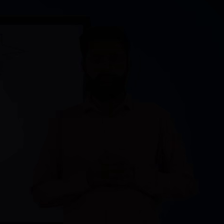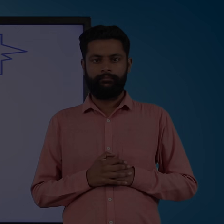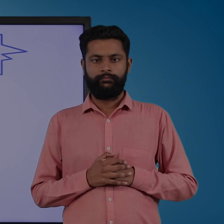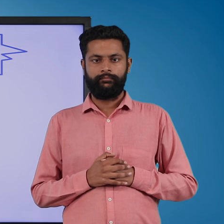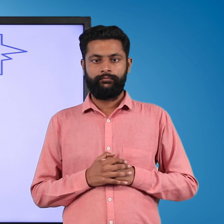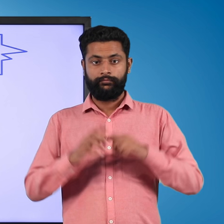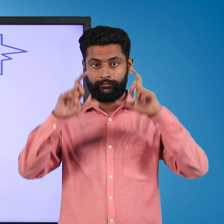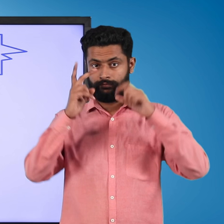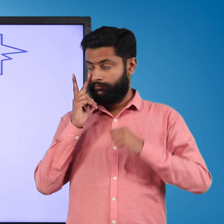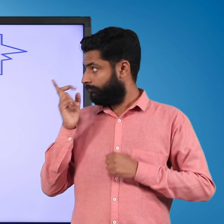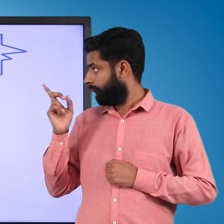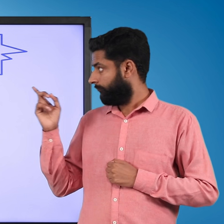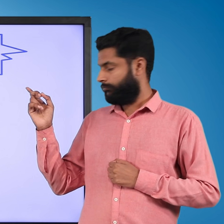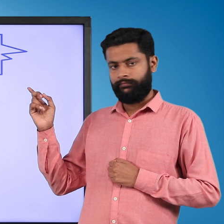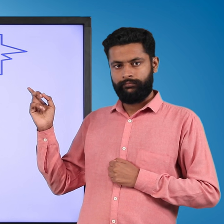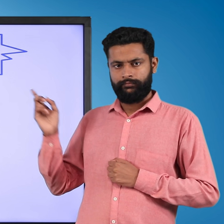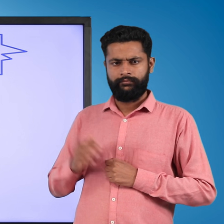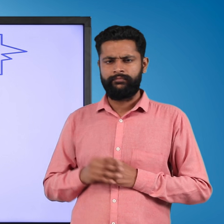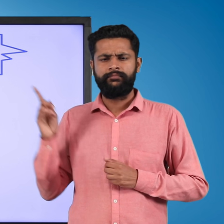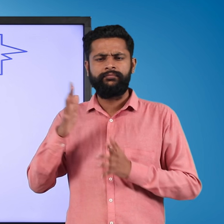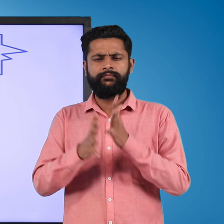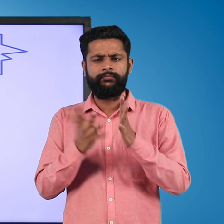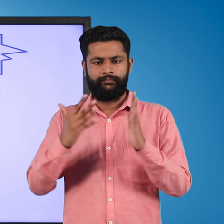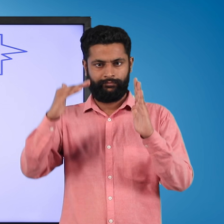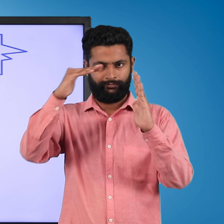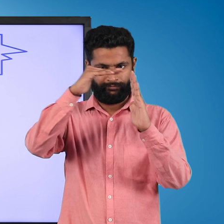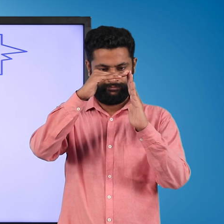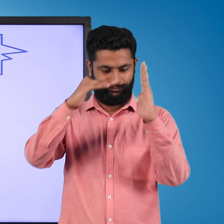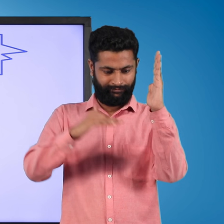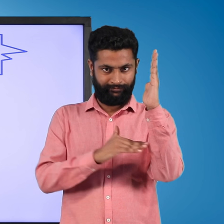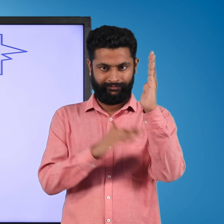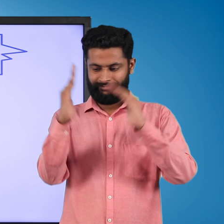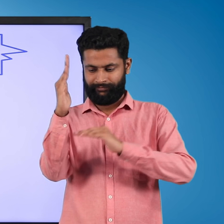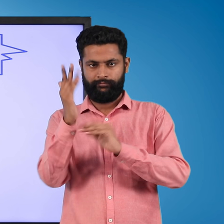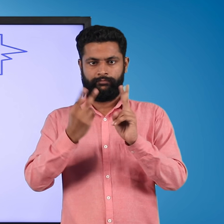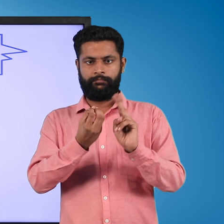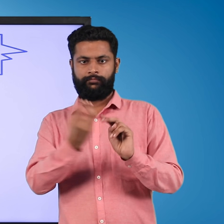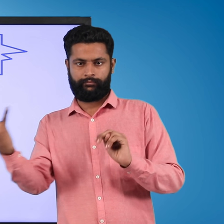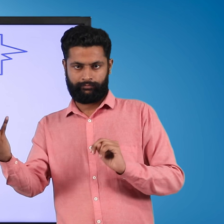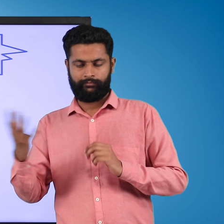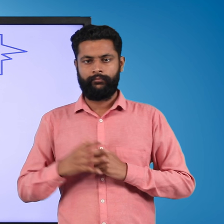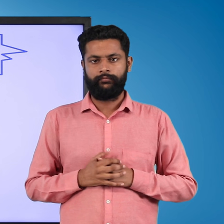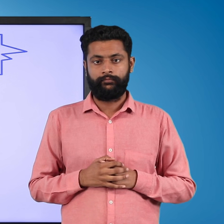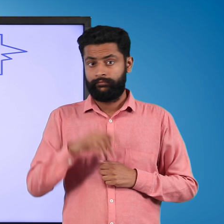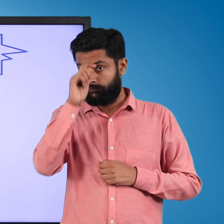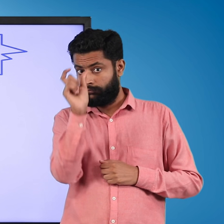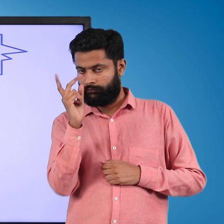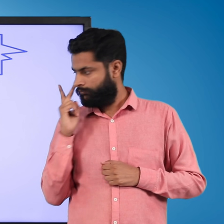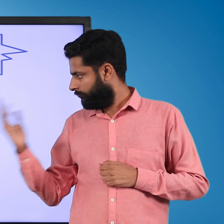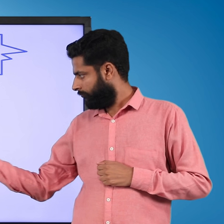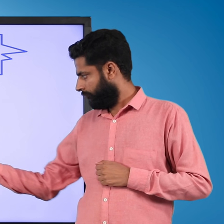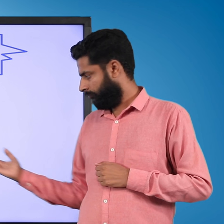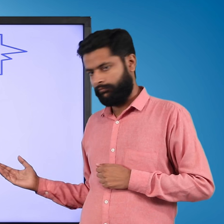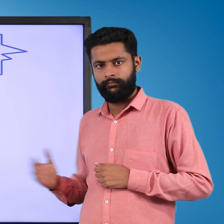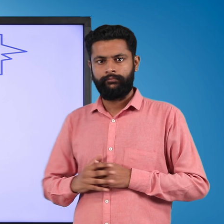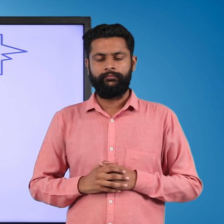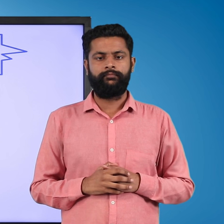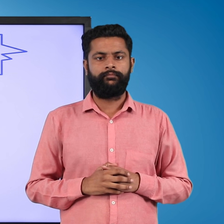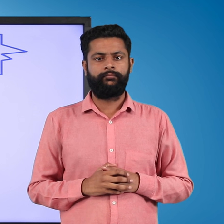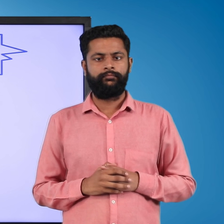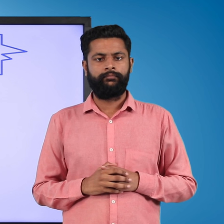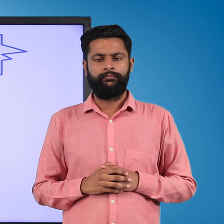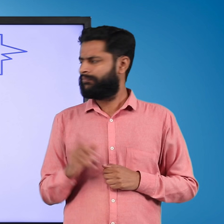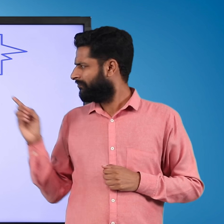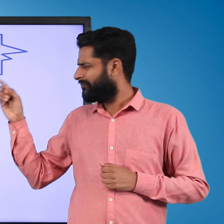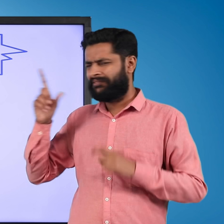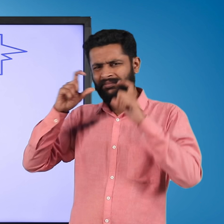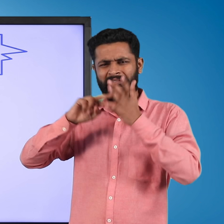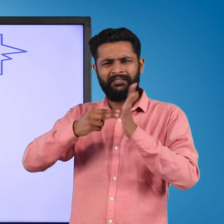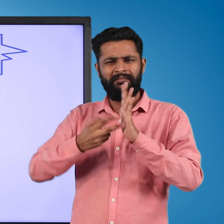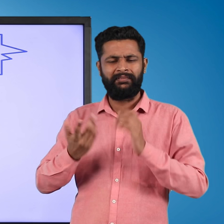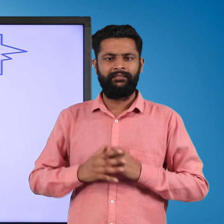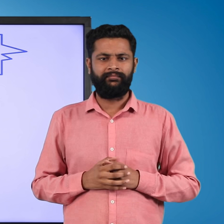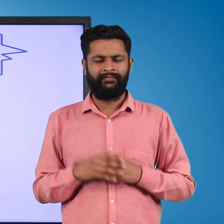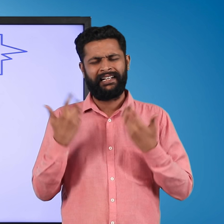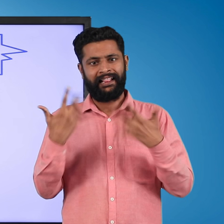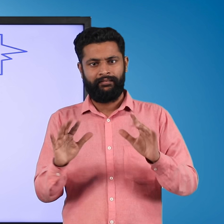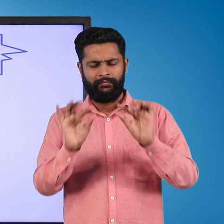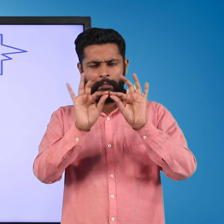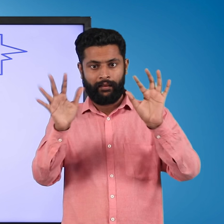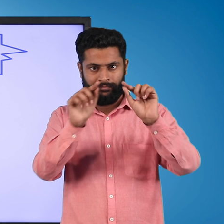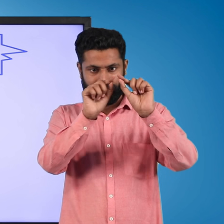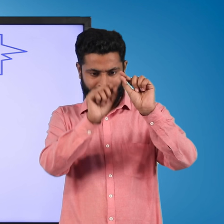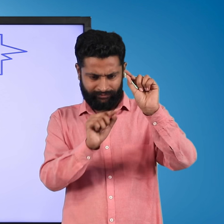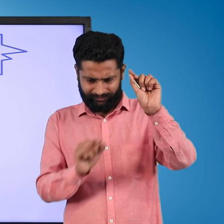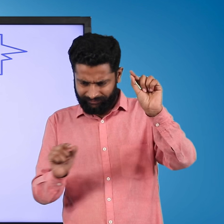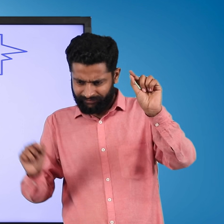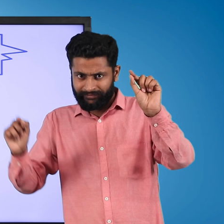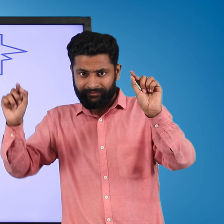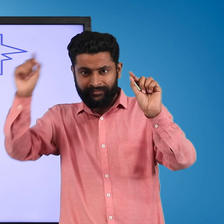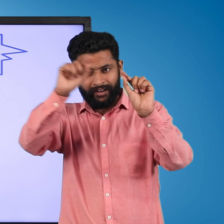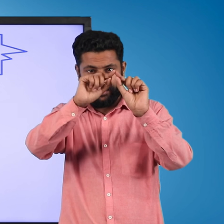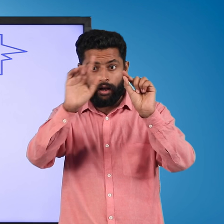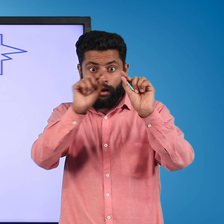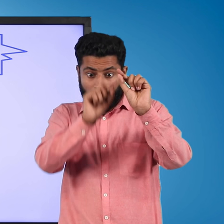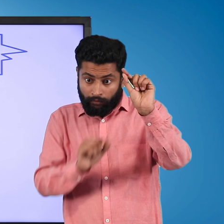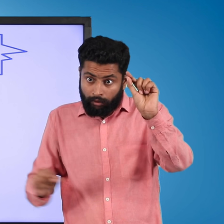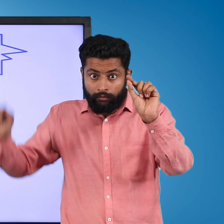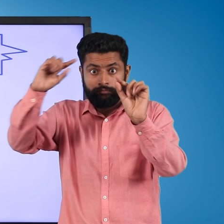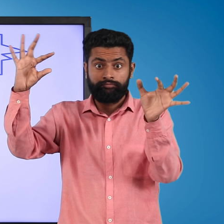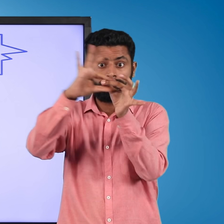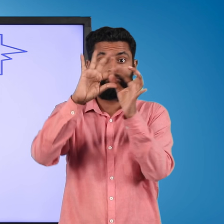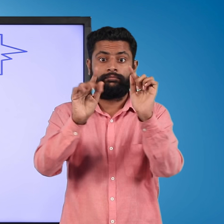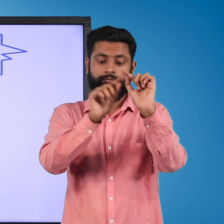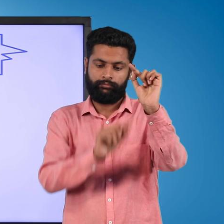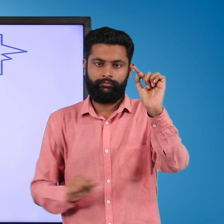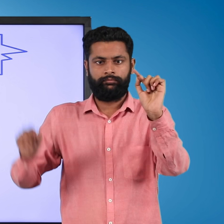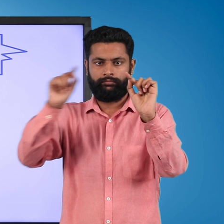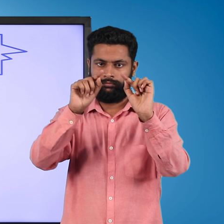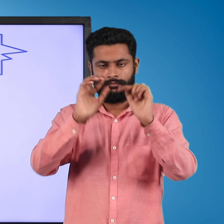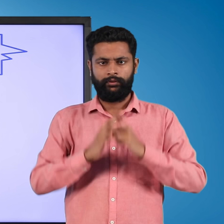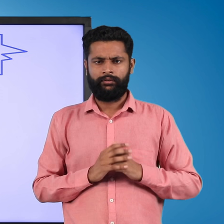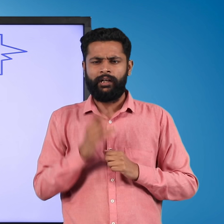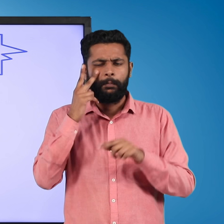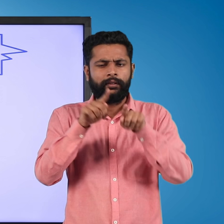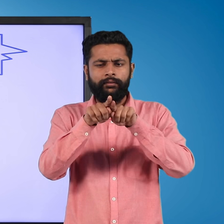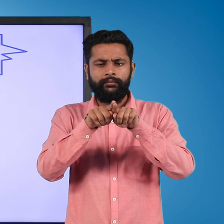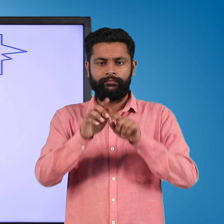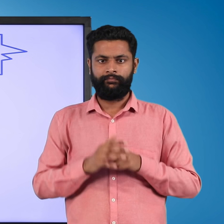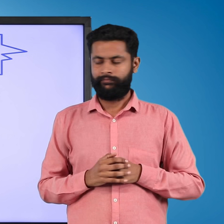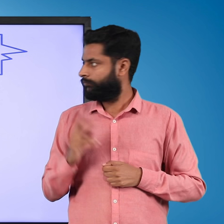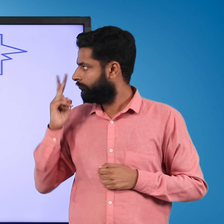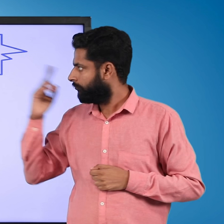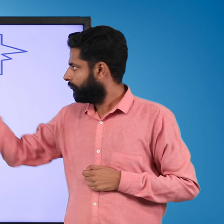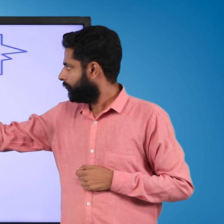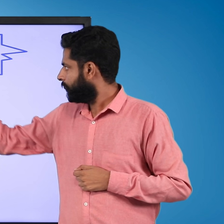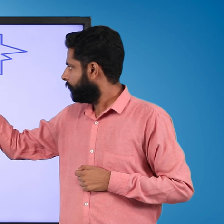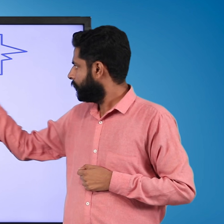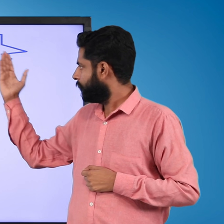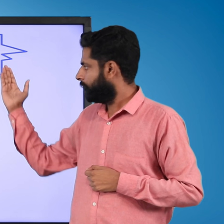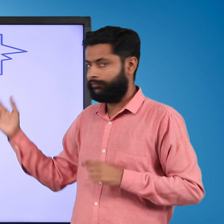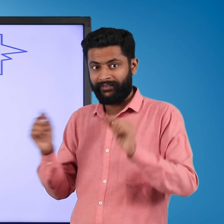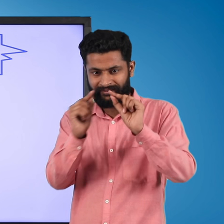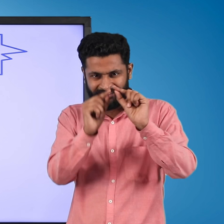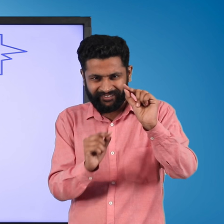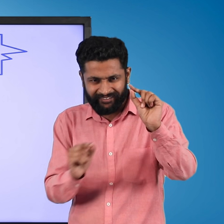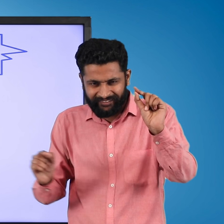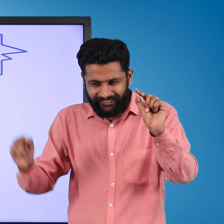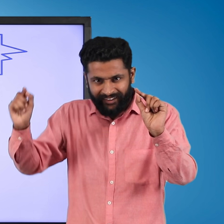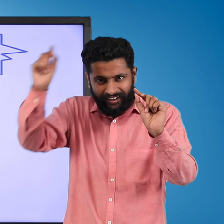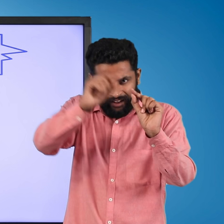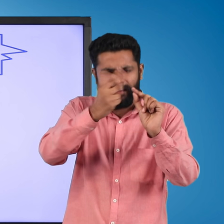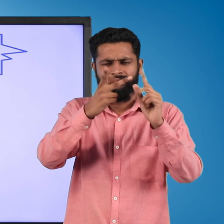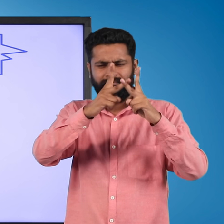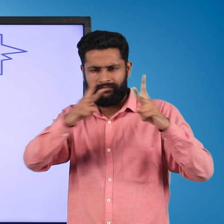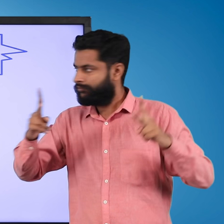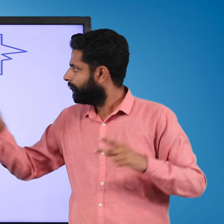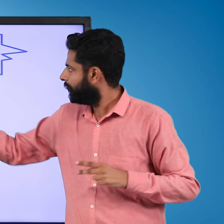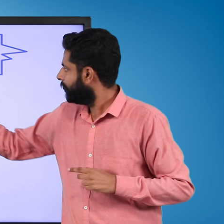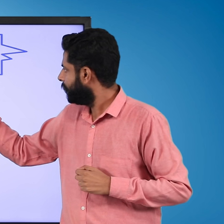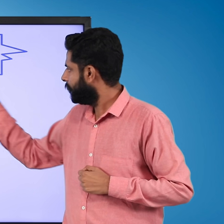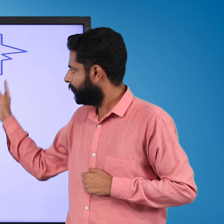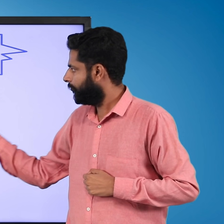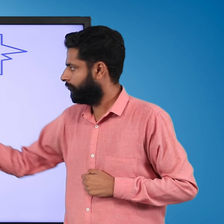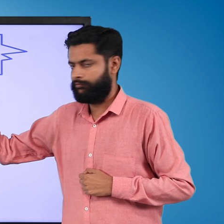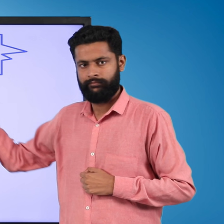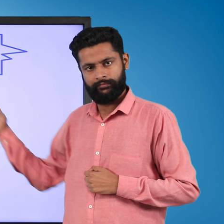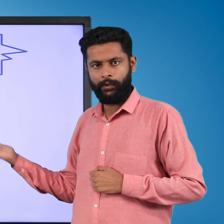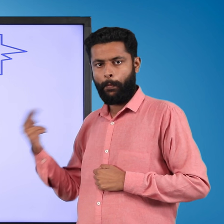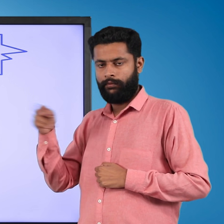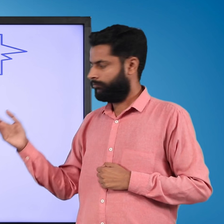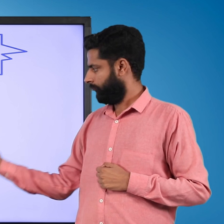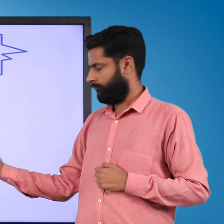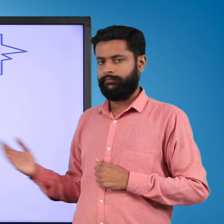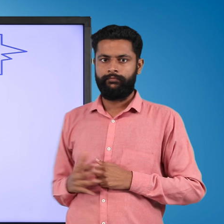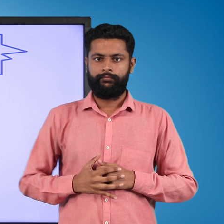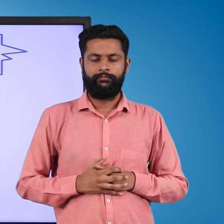Polygon This sign means polygon A polygon is a simple closed curve made up of line segments For example, these images are polygons Because they are simple closed curves made up of line segments